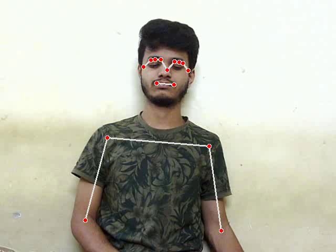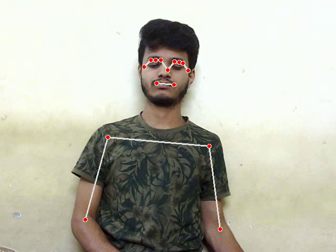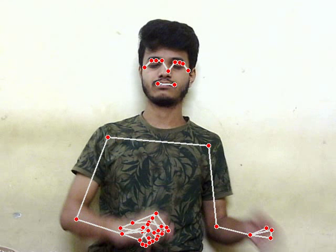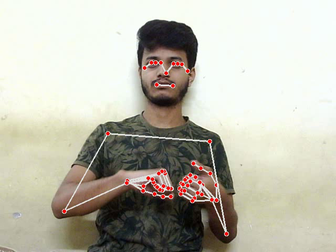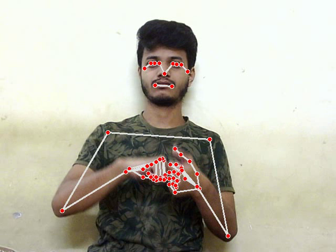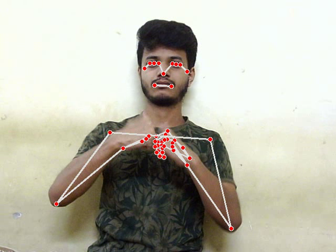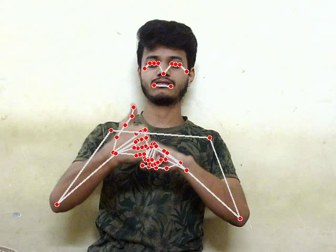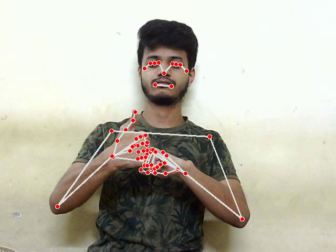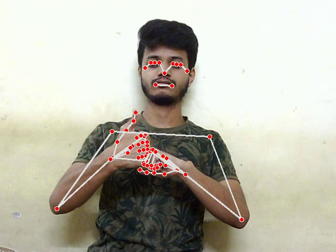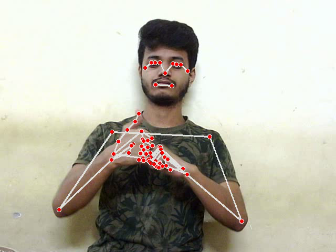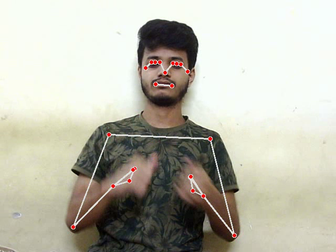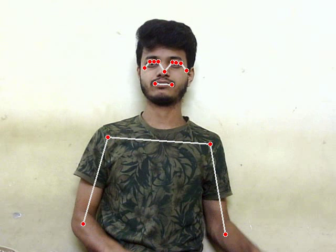how